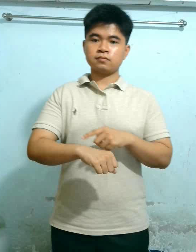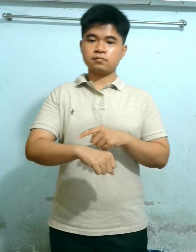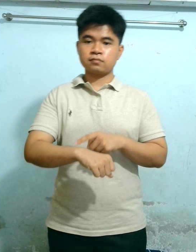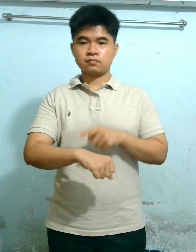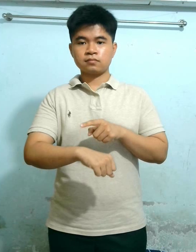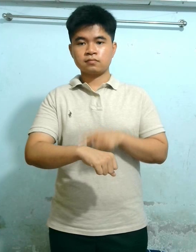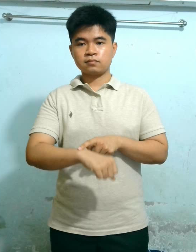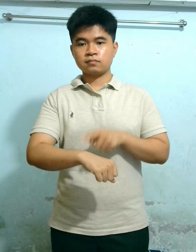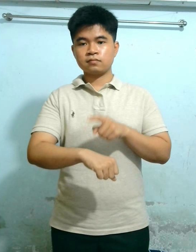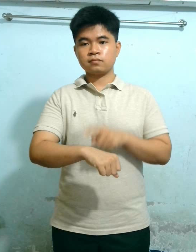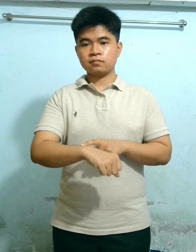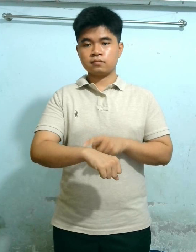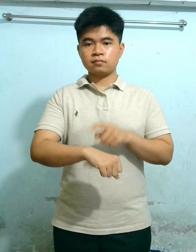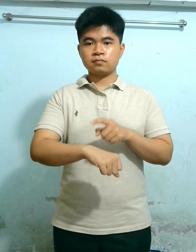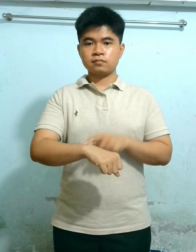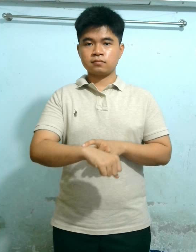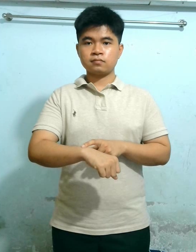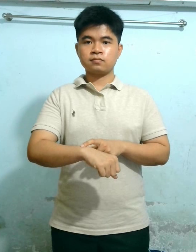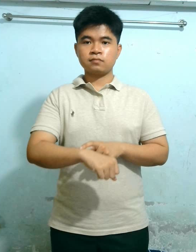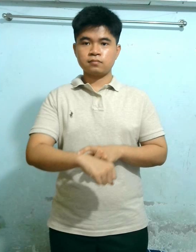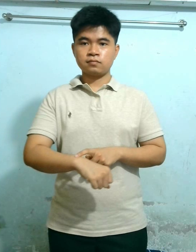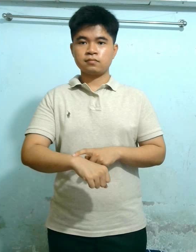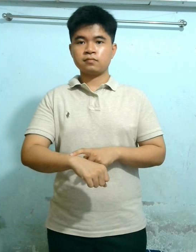gio